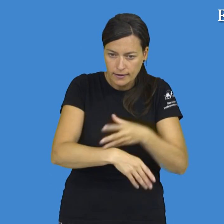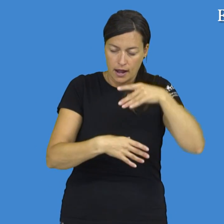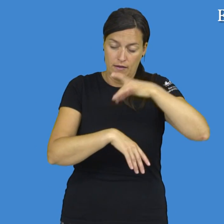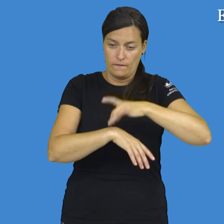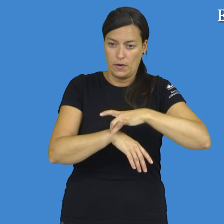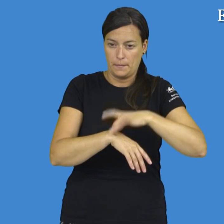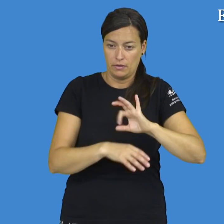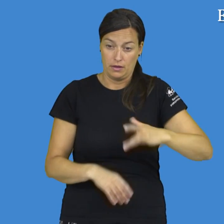enfermo